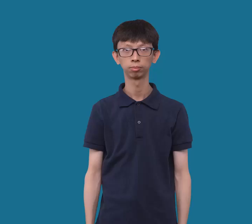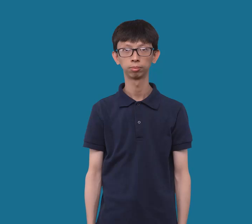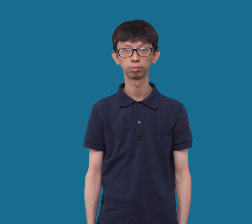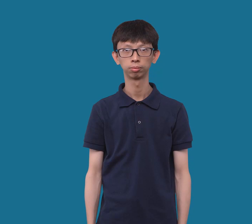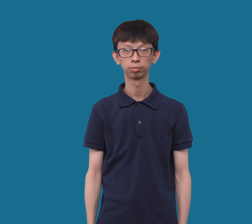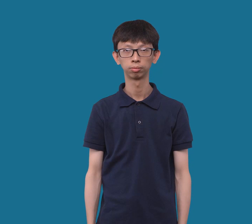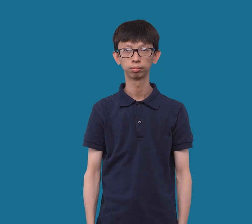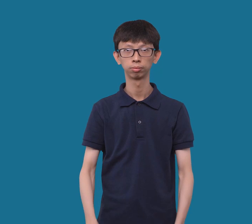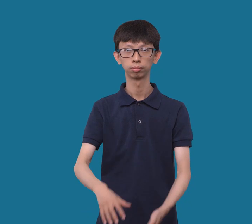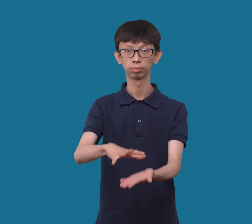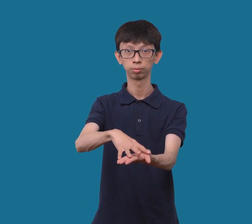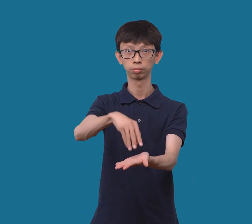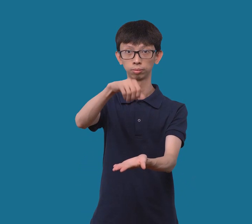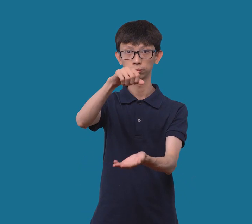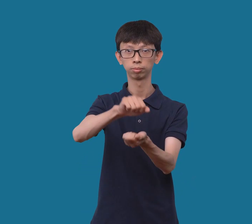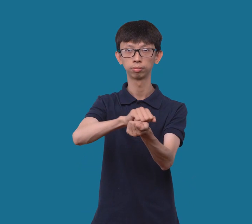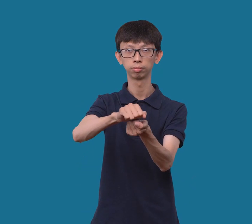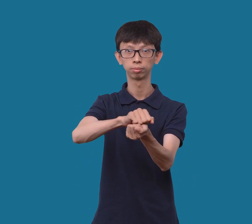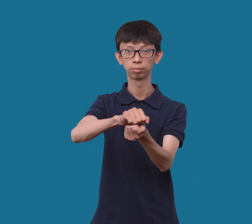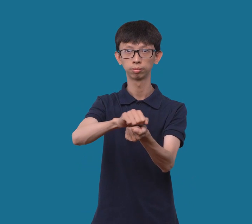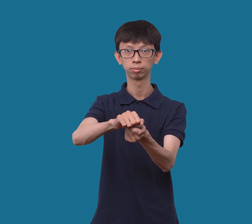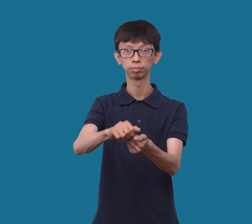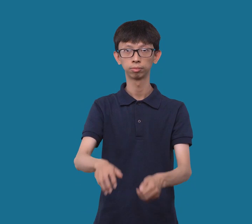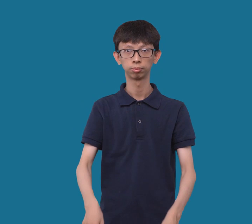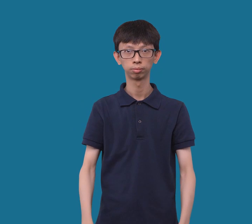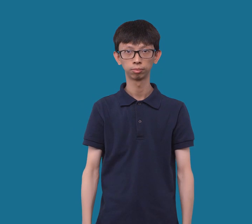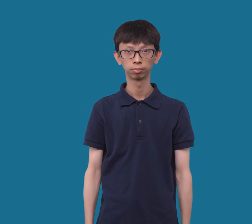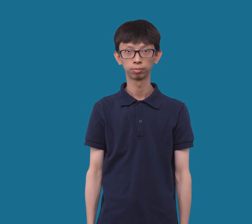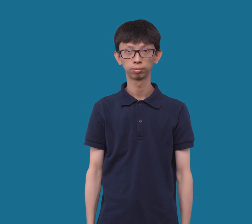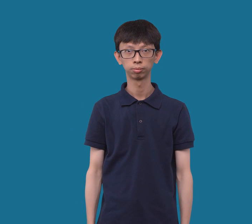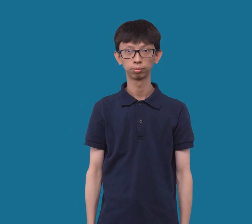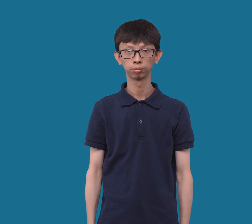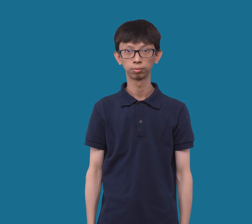bột giặt